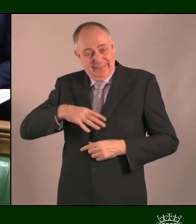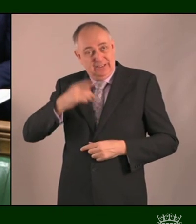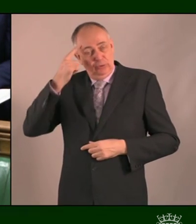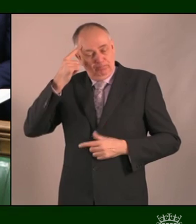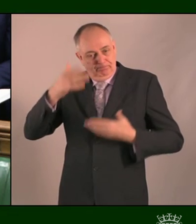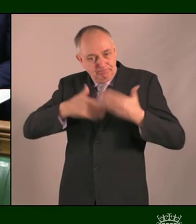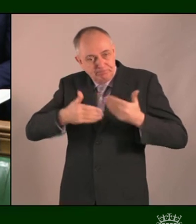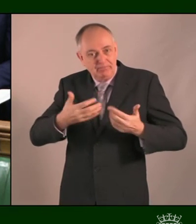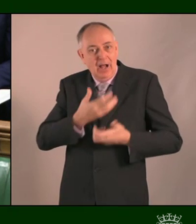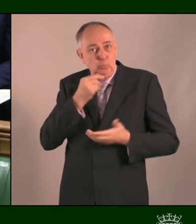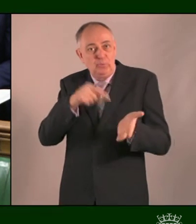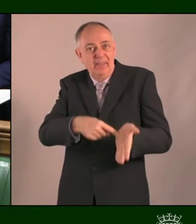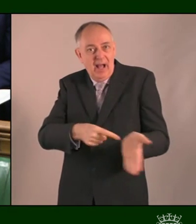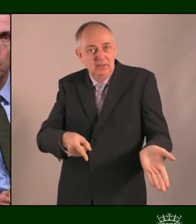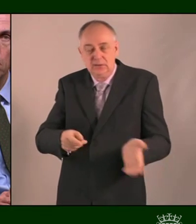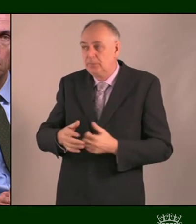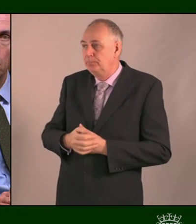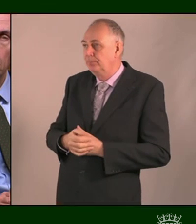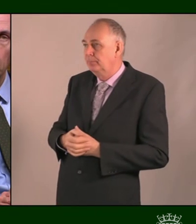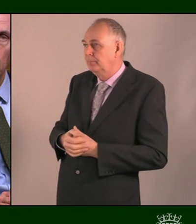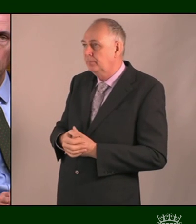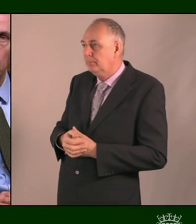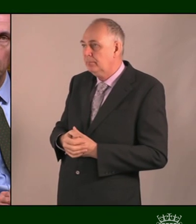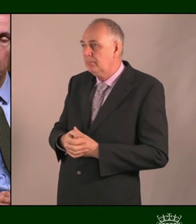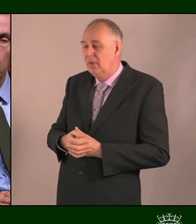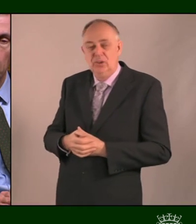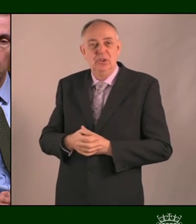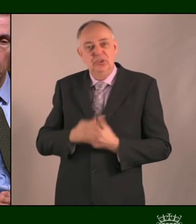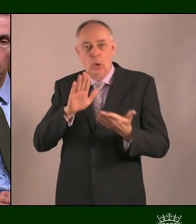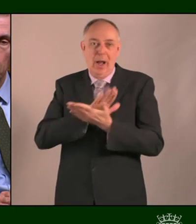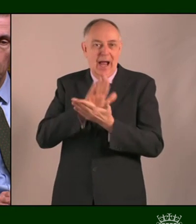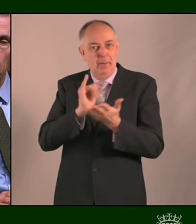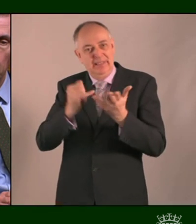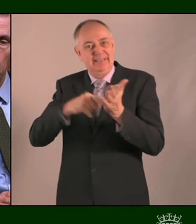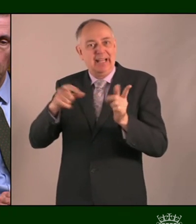I know that there is no more passionate champion of Cornwall than my honourable Friend.